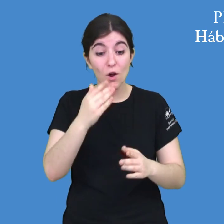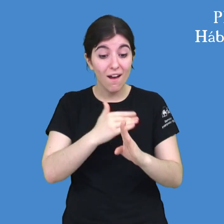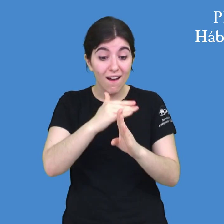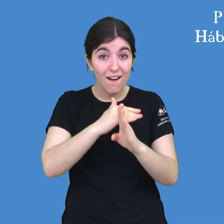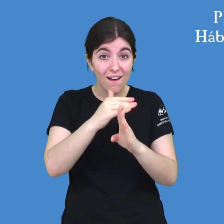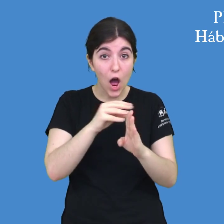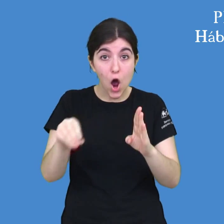nivel